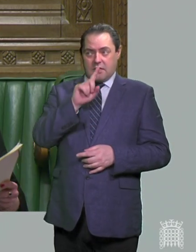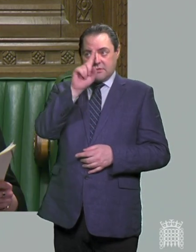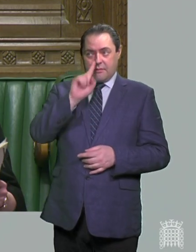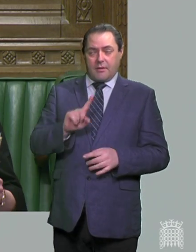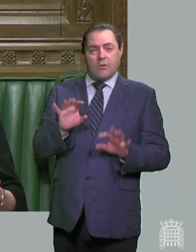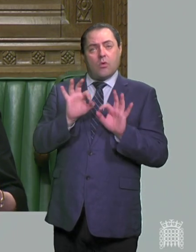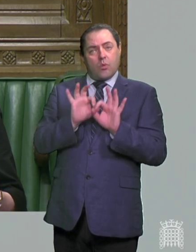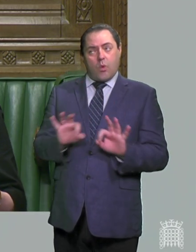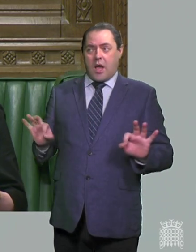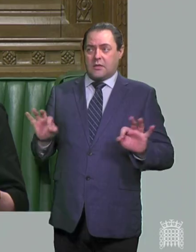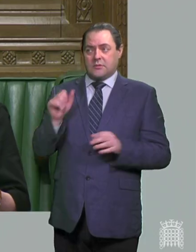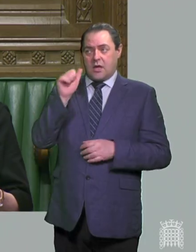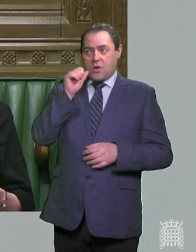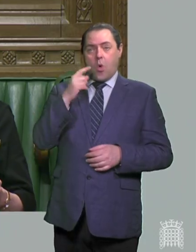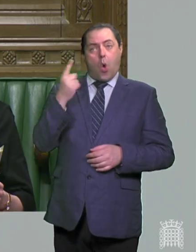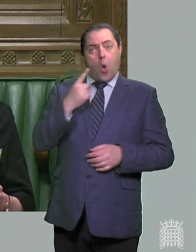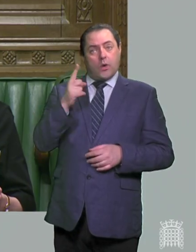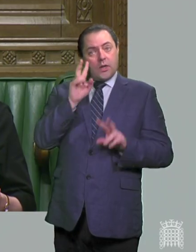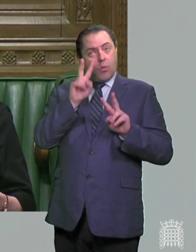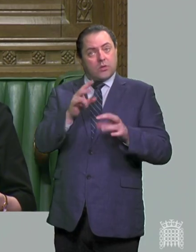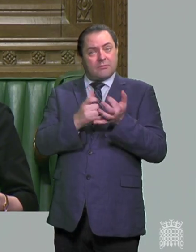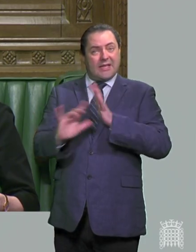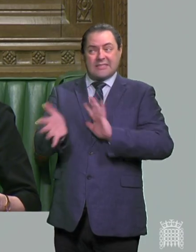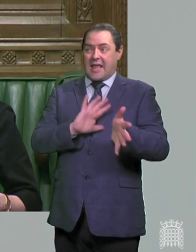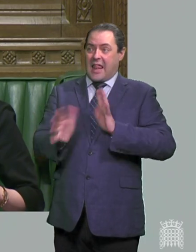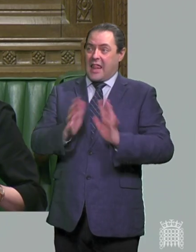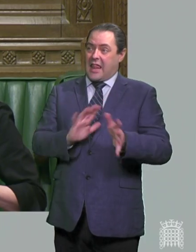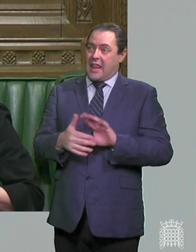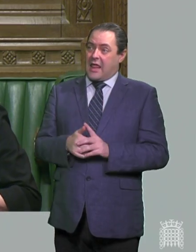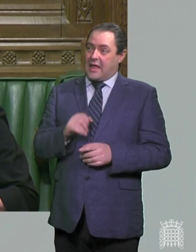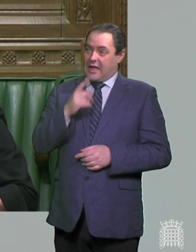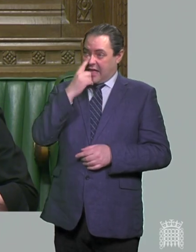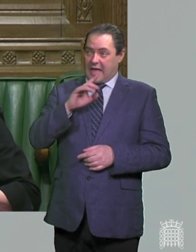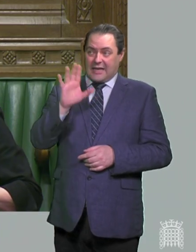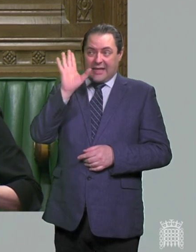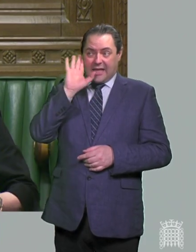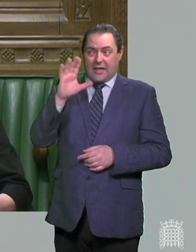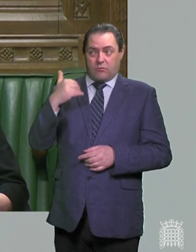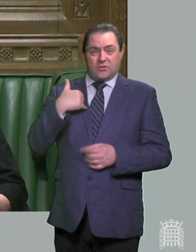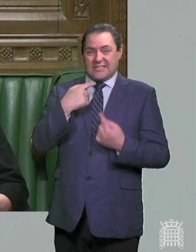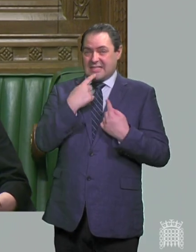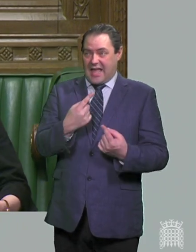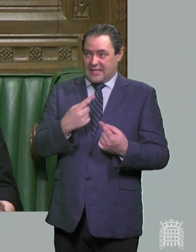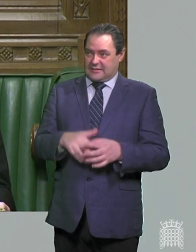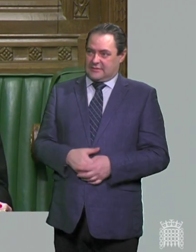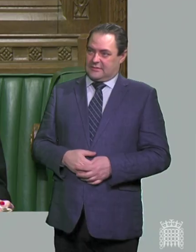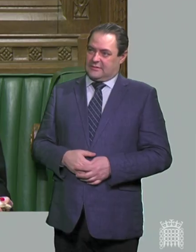I am aware that only those watching the British Sign Language interpretation will have been able to understand what I was saying.